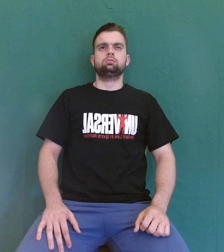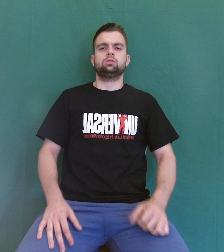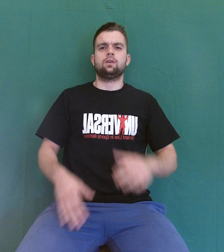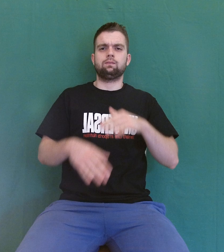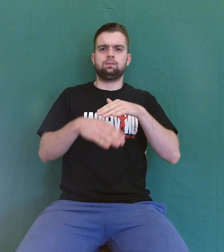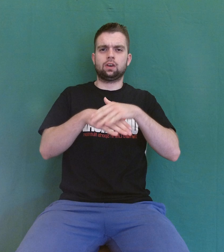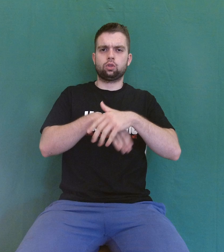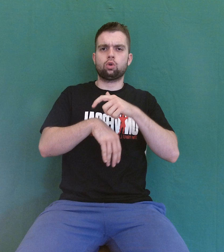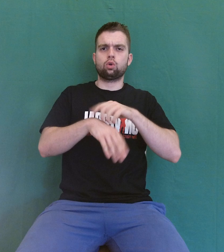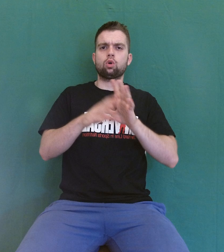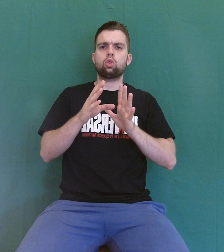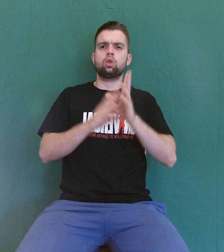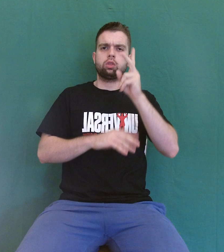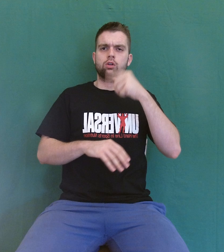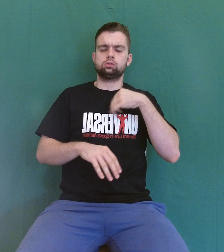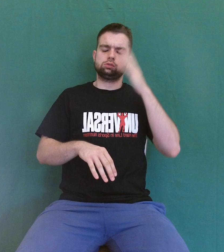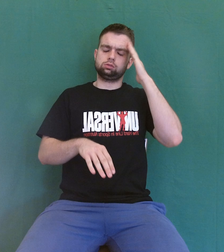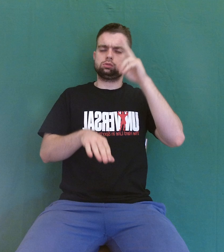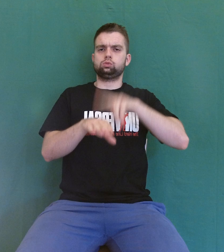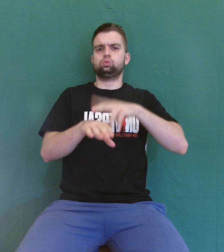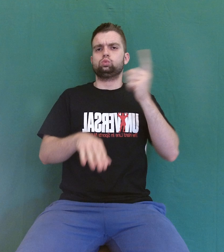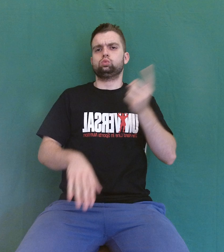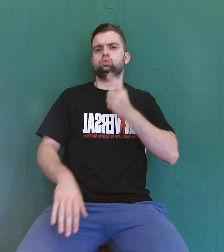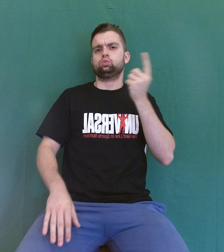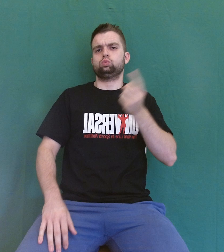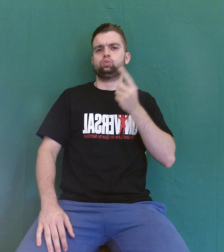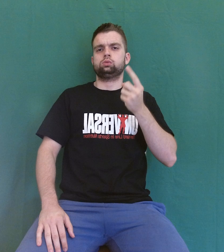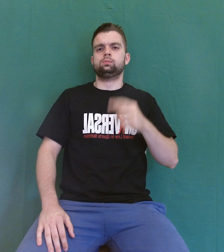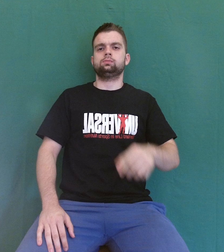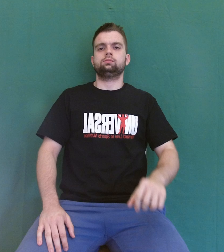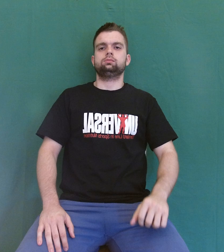ΒΡΑΔΥ ΩΡΑ 12 ΕΓΩ ΚΟΙΜΑΜΑΙ ΚΡΕΒΑΤΙ ΣΥΝΗΘΩΣ